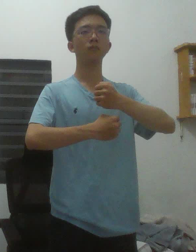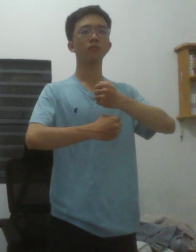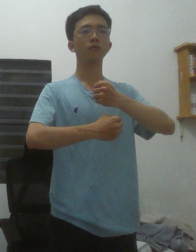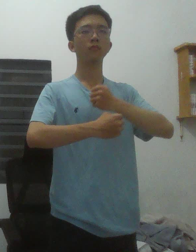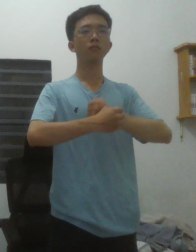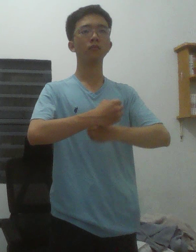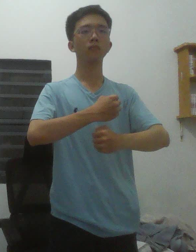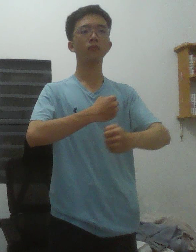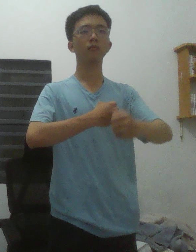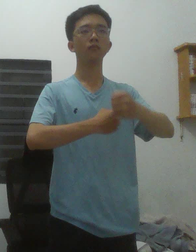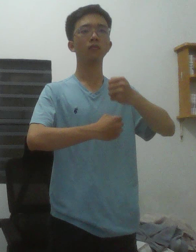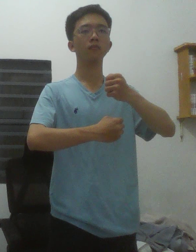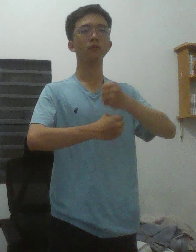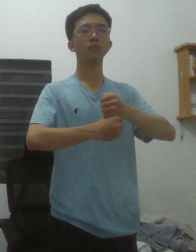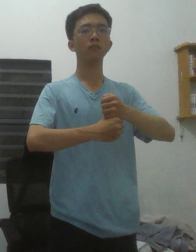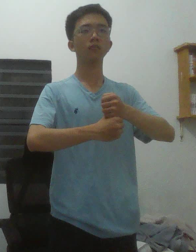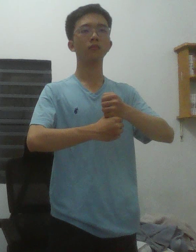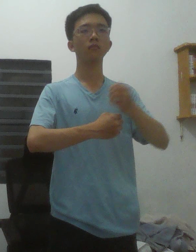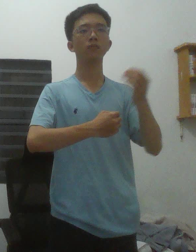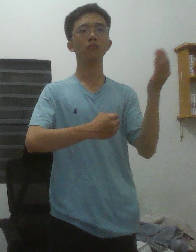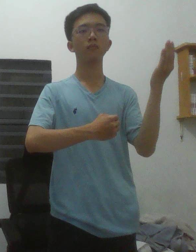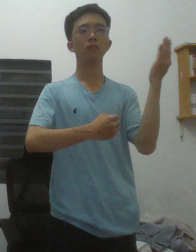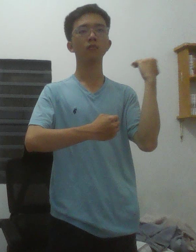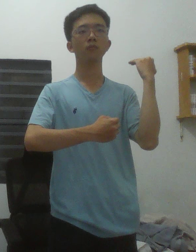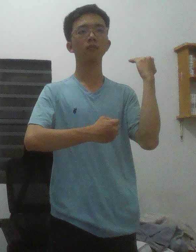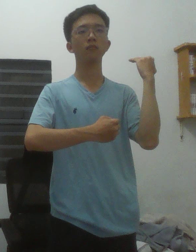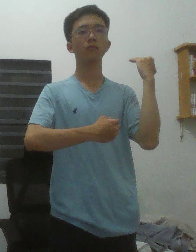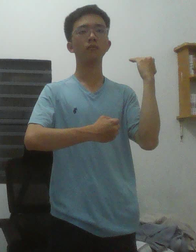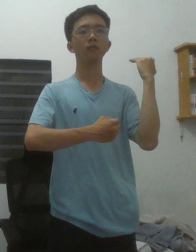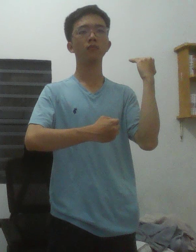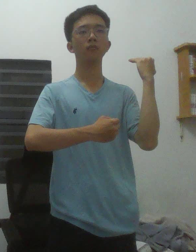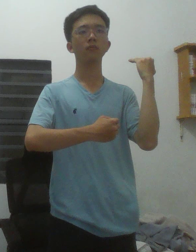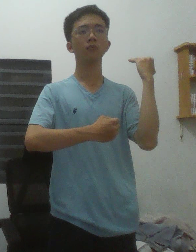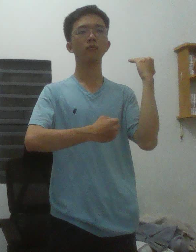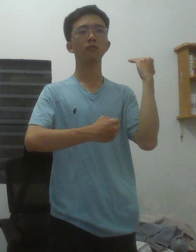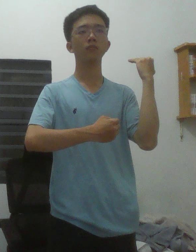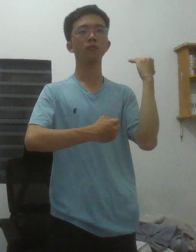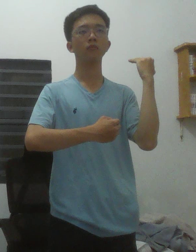nam truoc